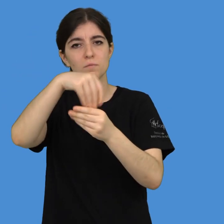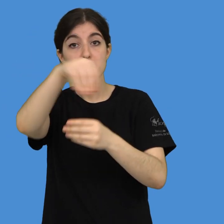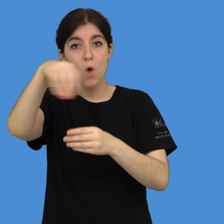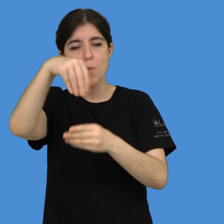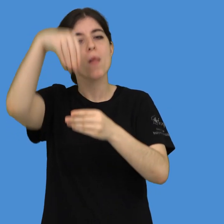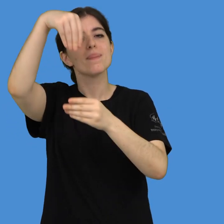azúcar